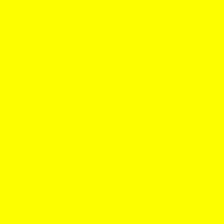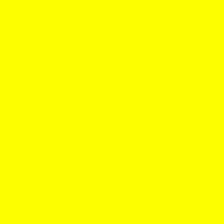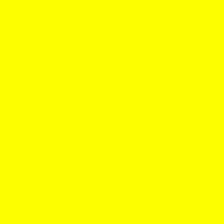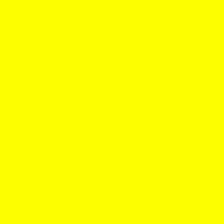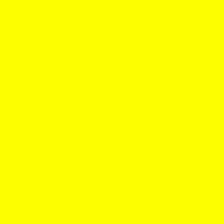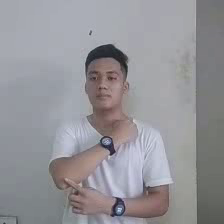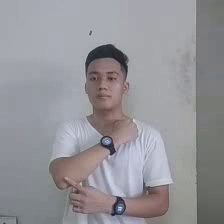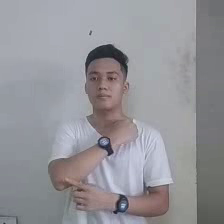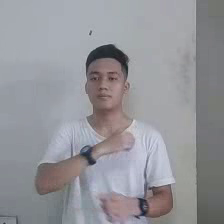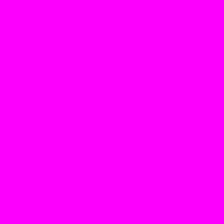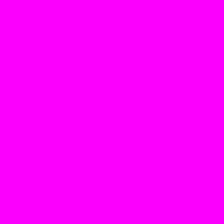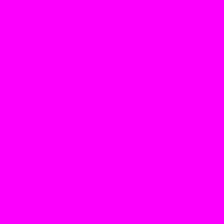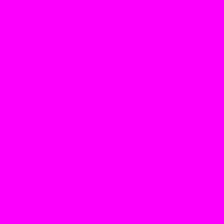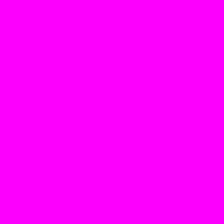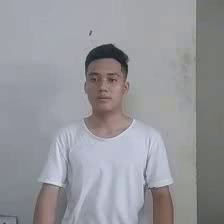Cám dỗ